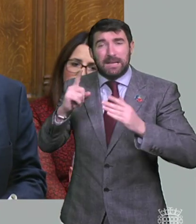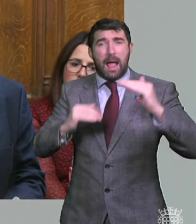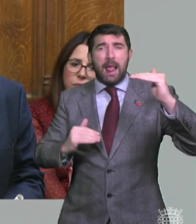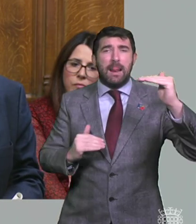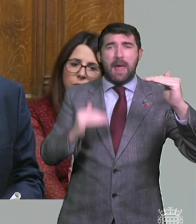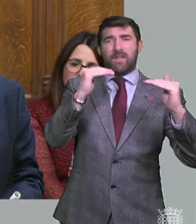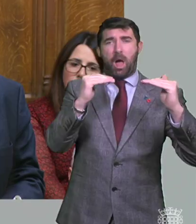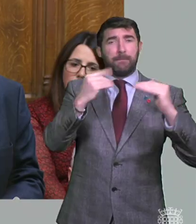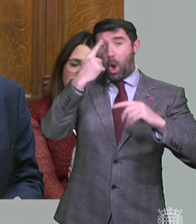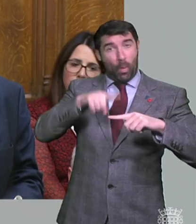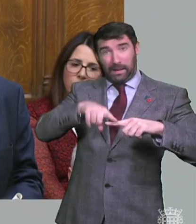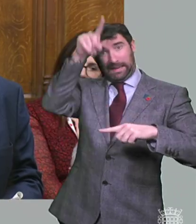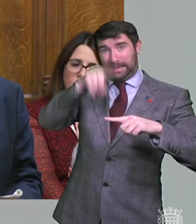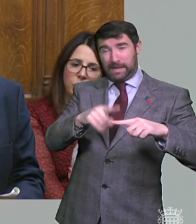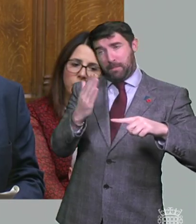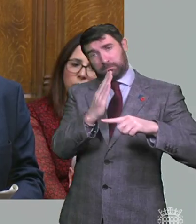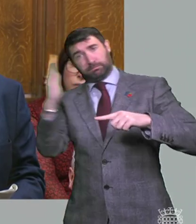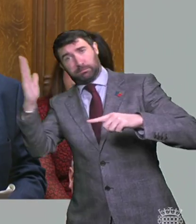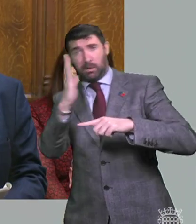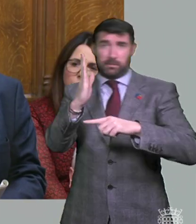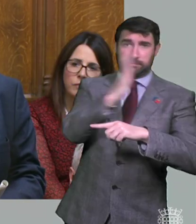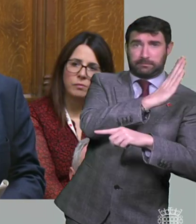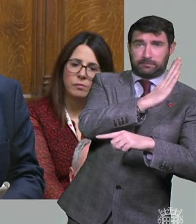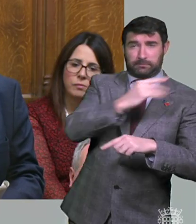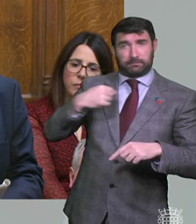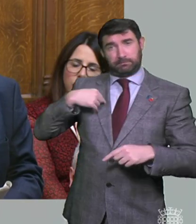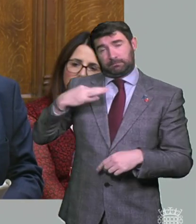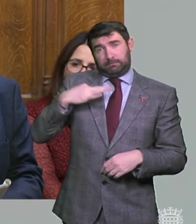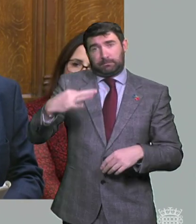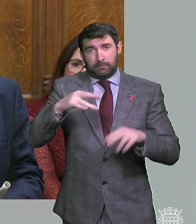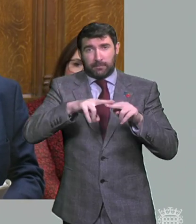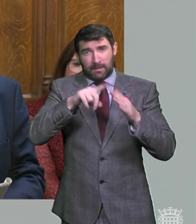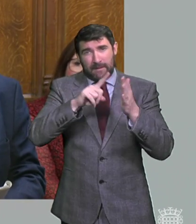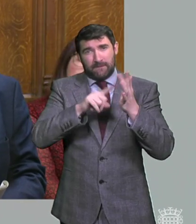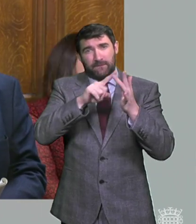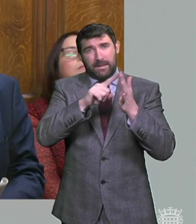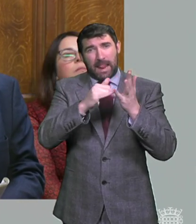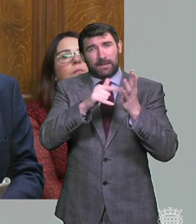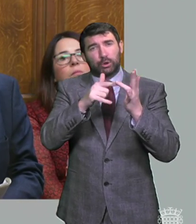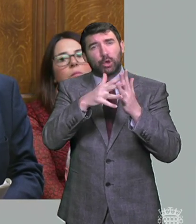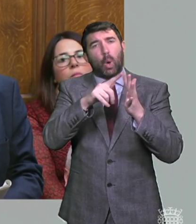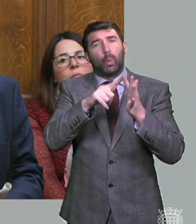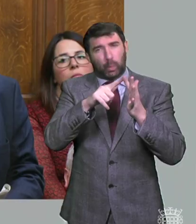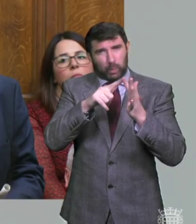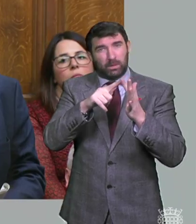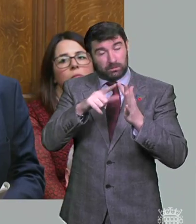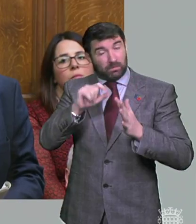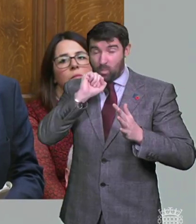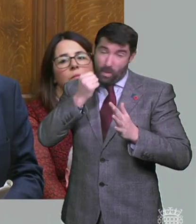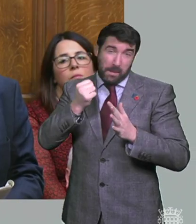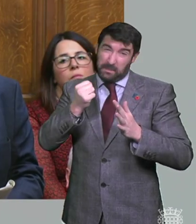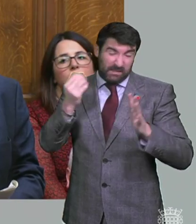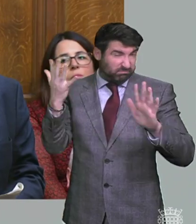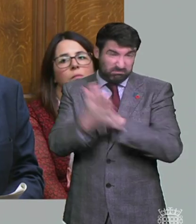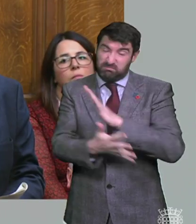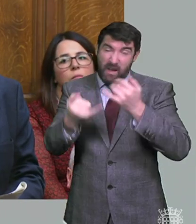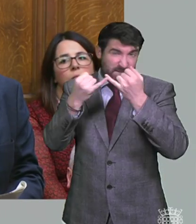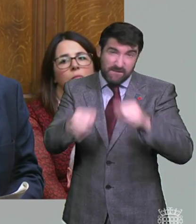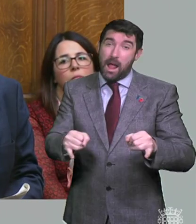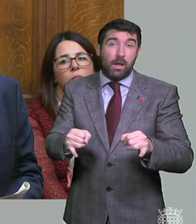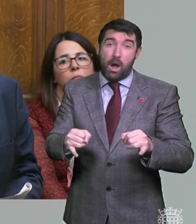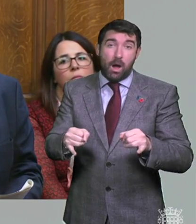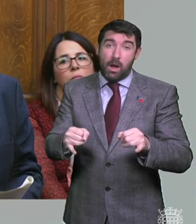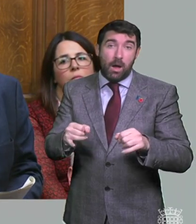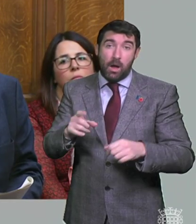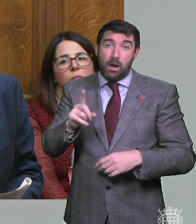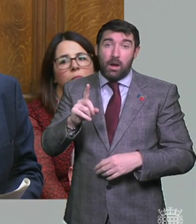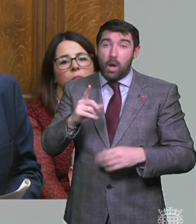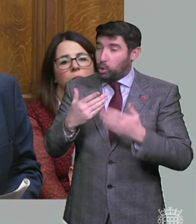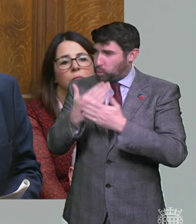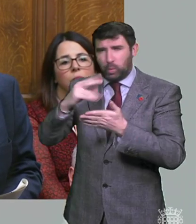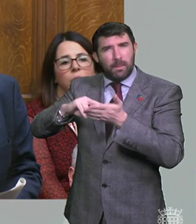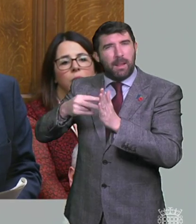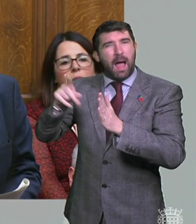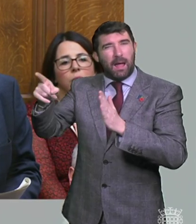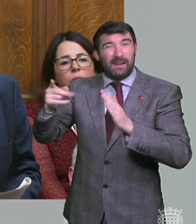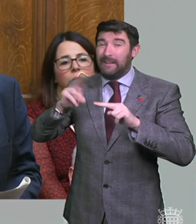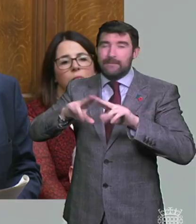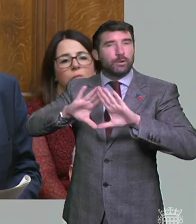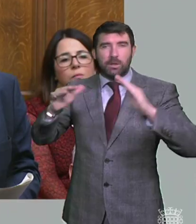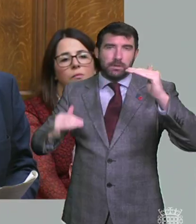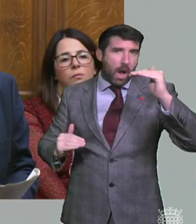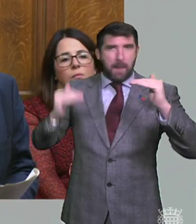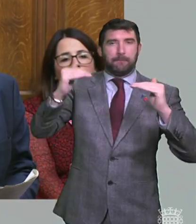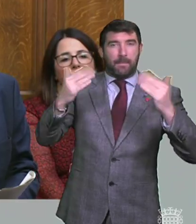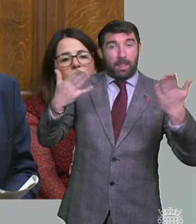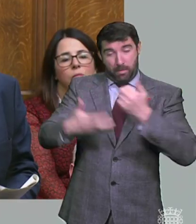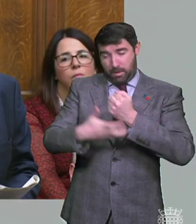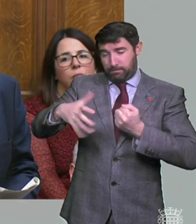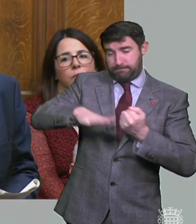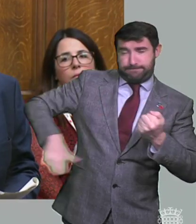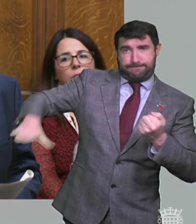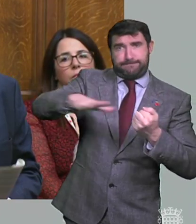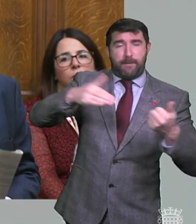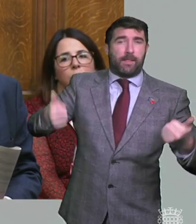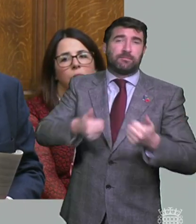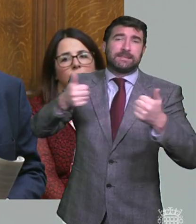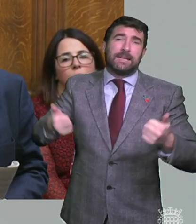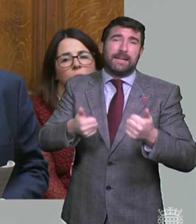Does my right honourable Friend agree that the Felixstowe and Harwich freeport plan will be judged as a historic failure unless it succeeds in levelling up a deprived ward in my constituency?